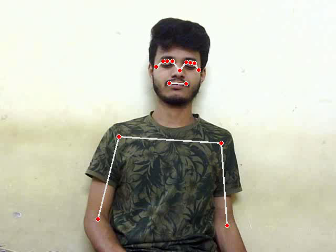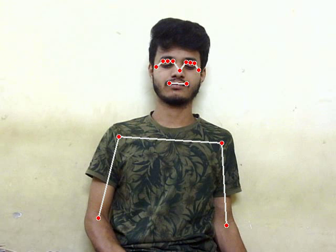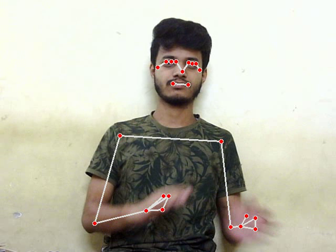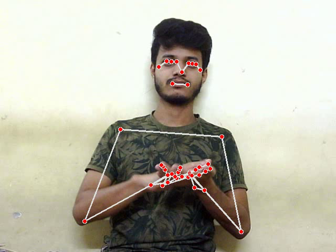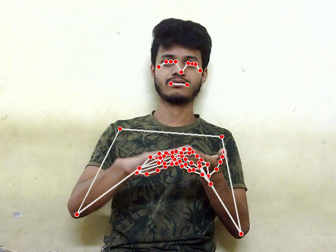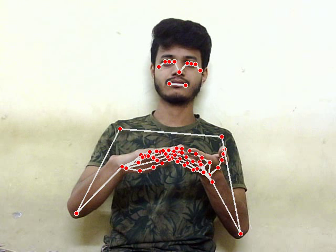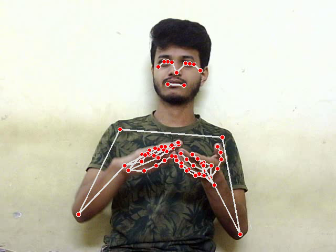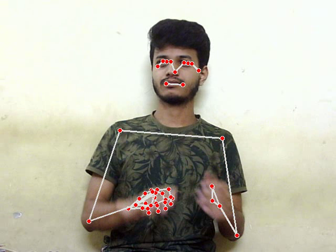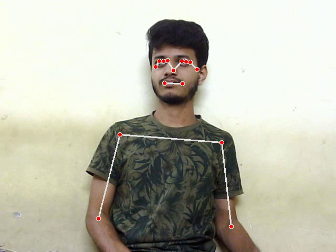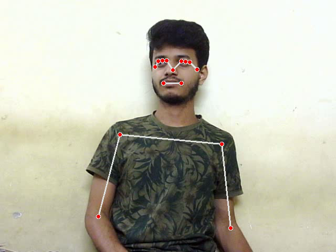nice